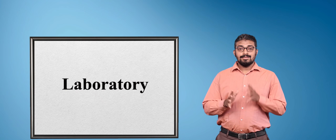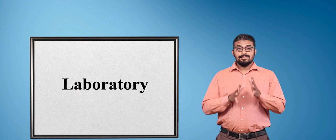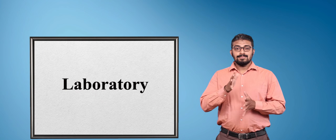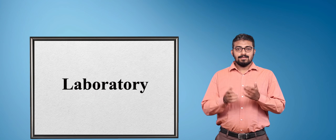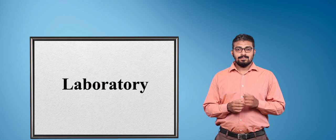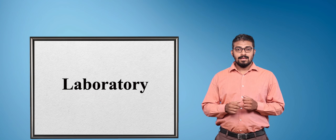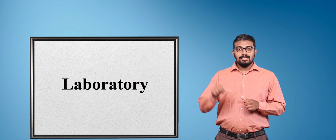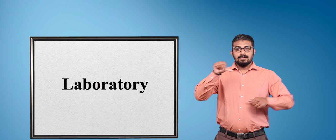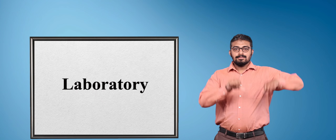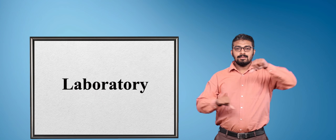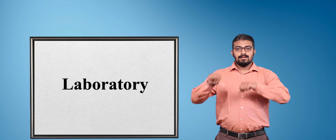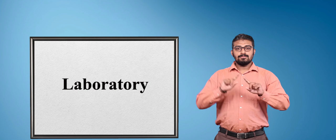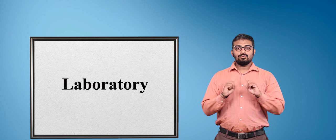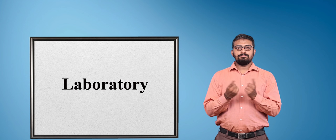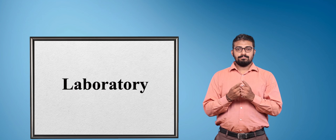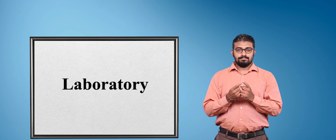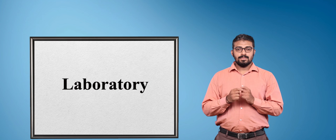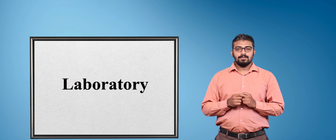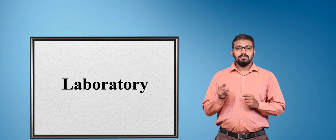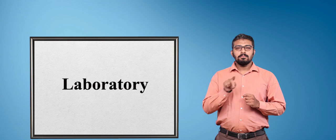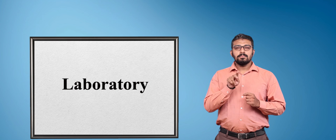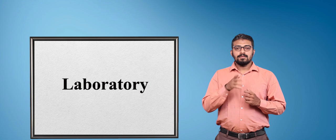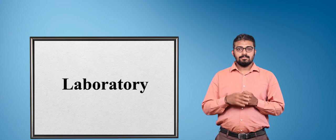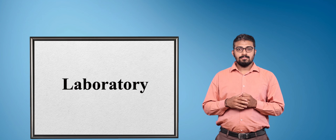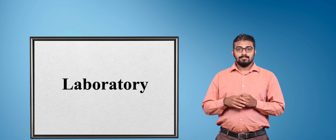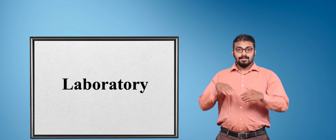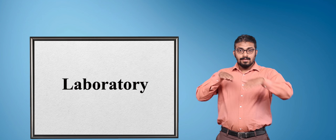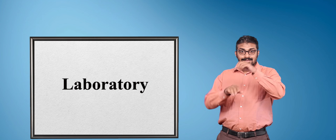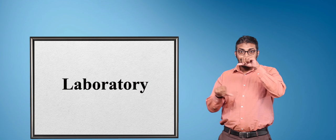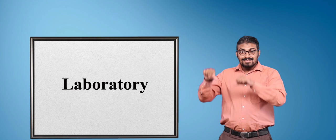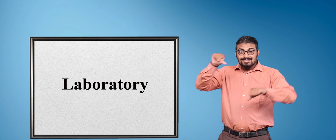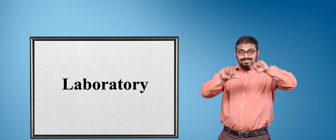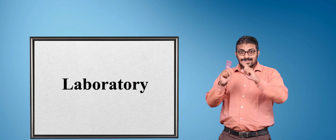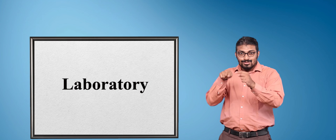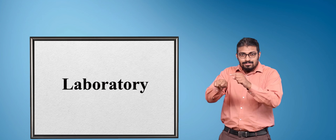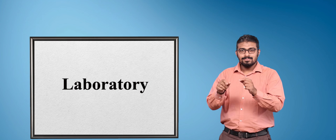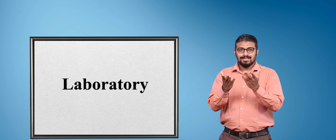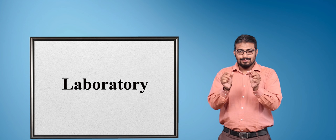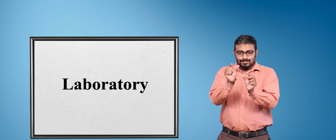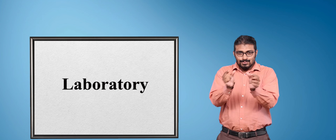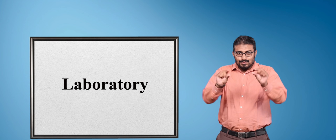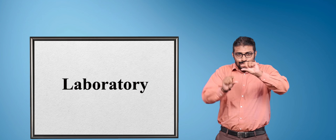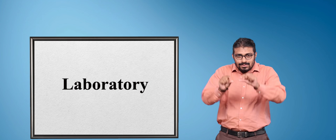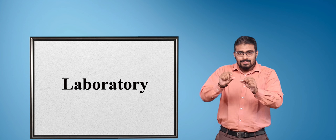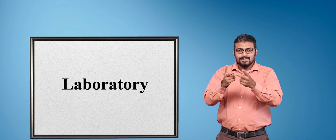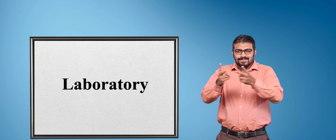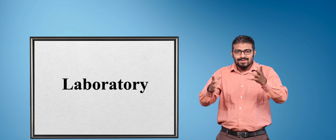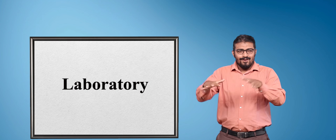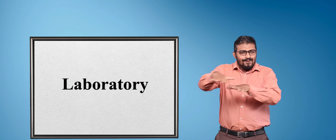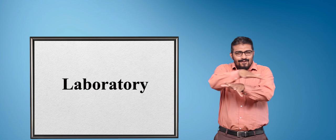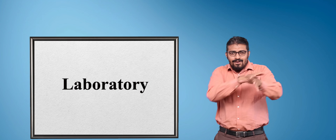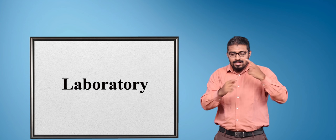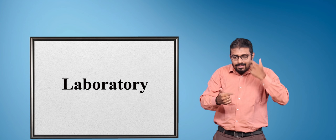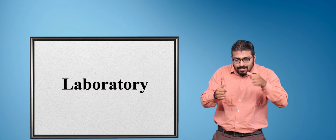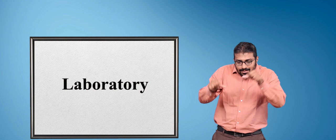This sign means laboratory. A laboratory is a room where science experiments are conducted.